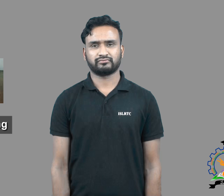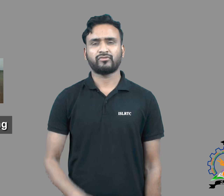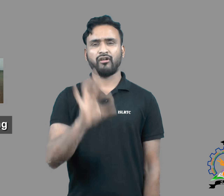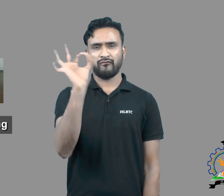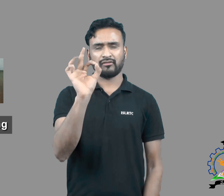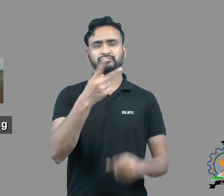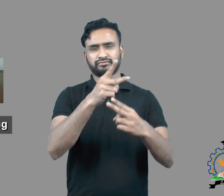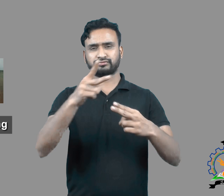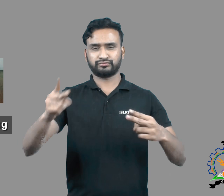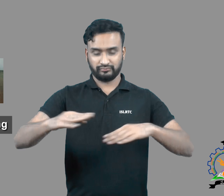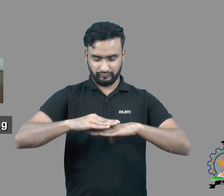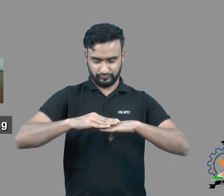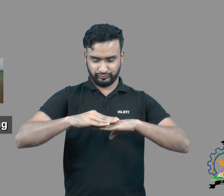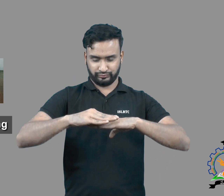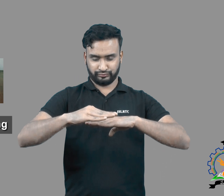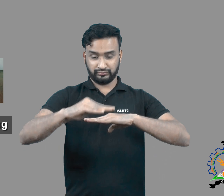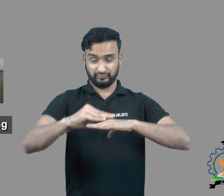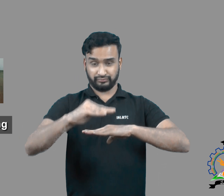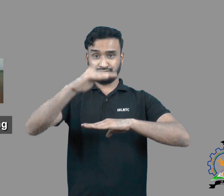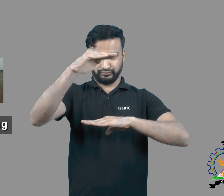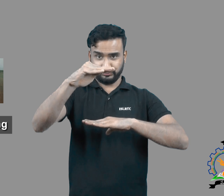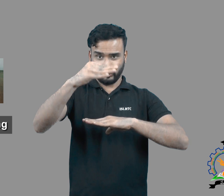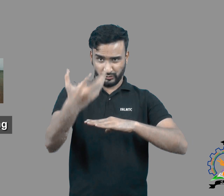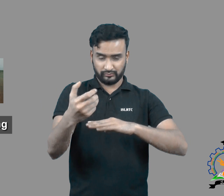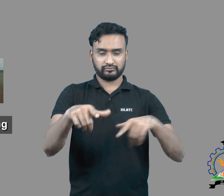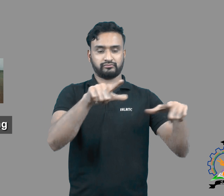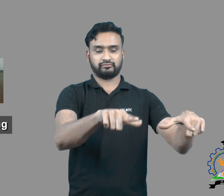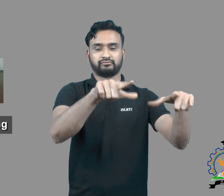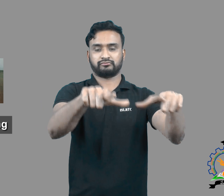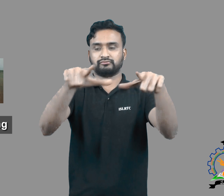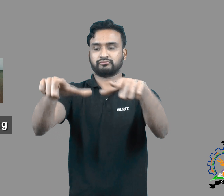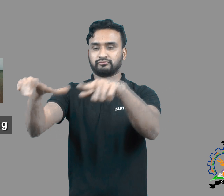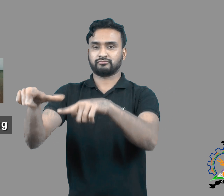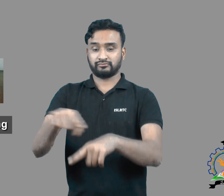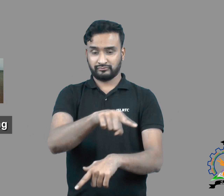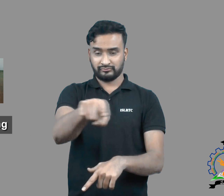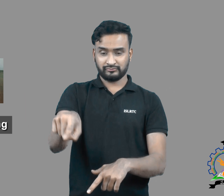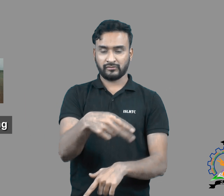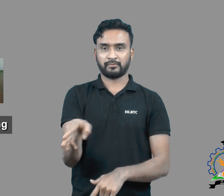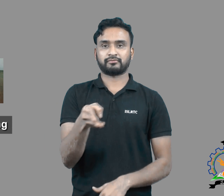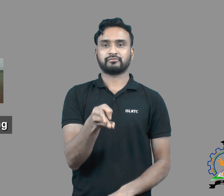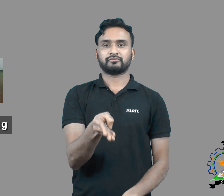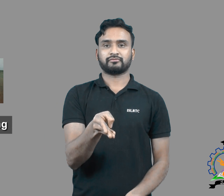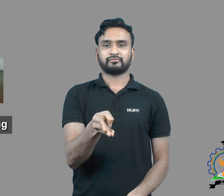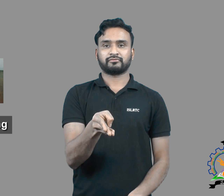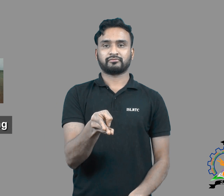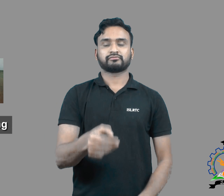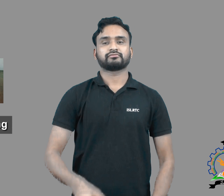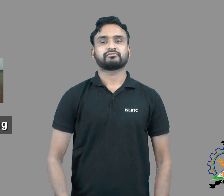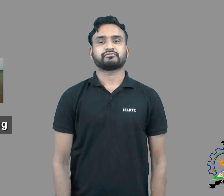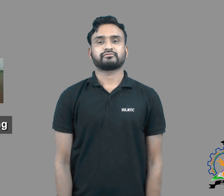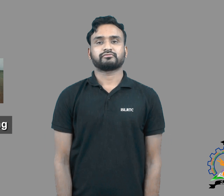False Flooring